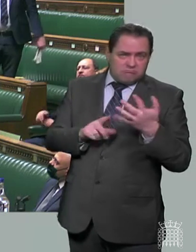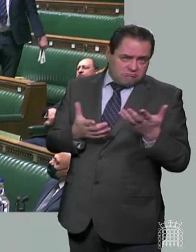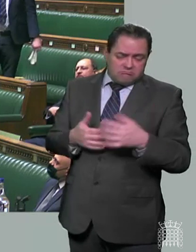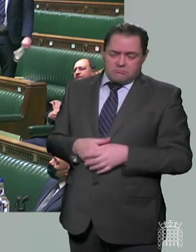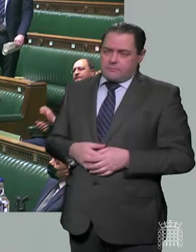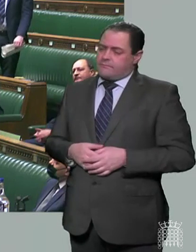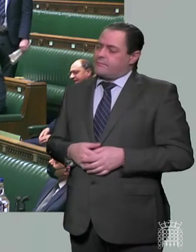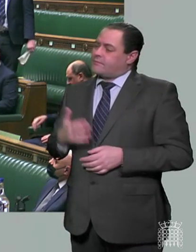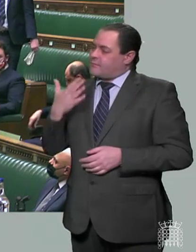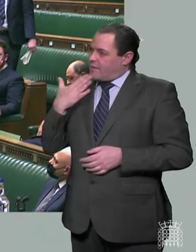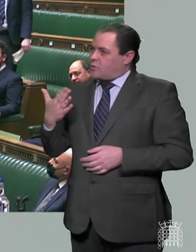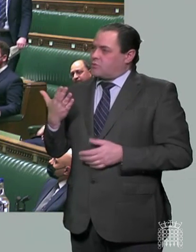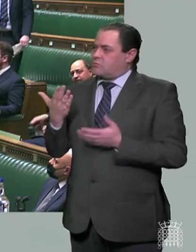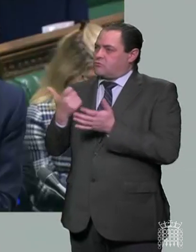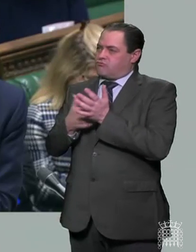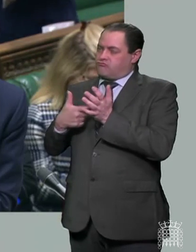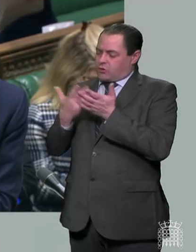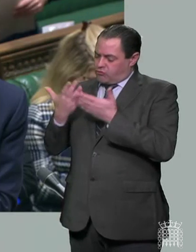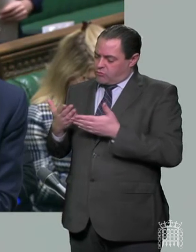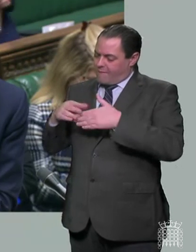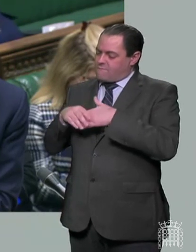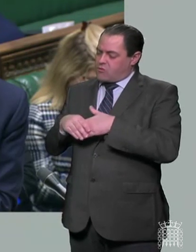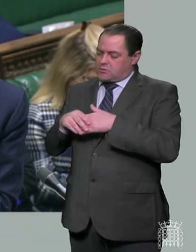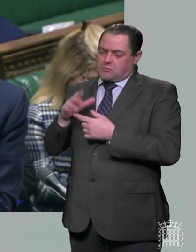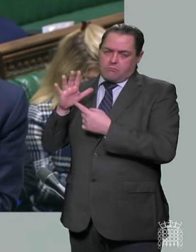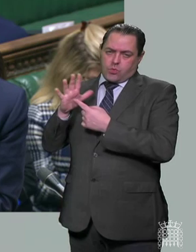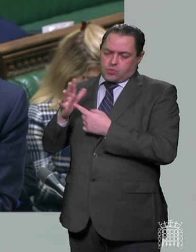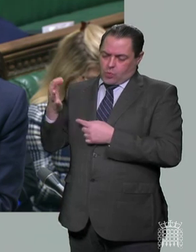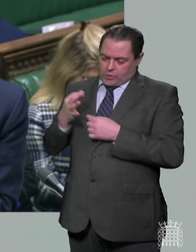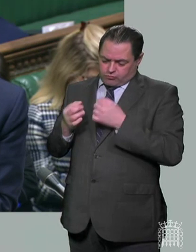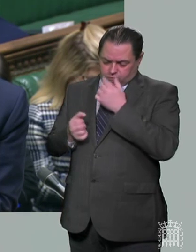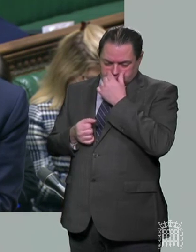My honourable Friend asks an extremely important question.